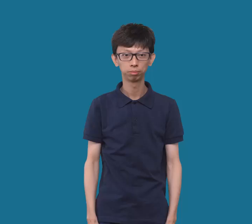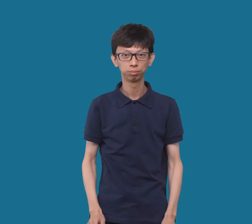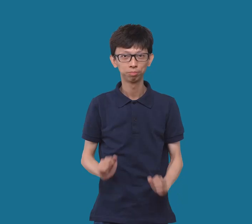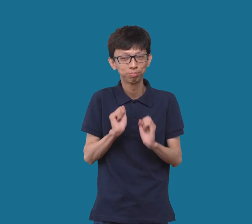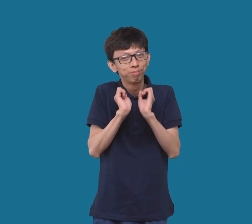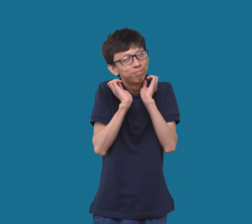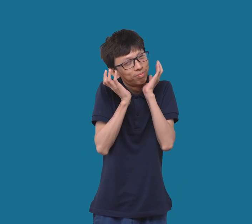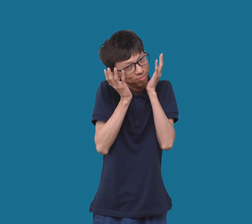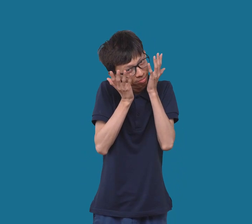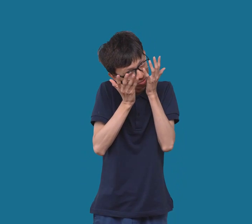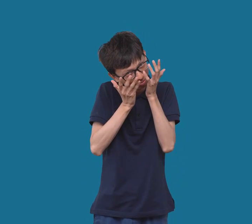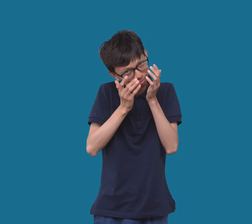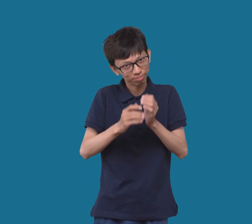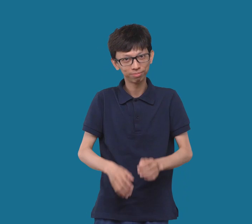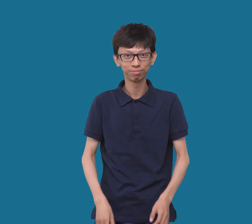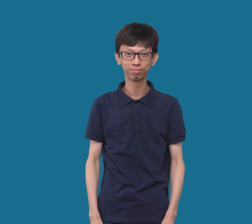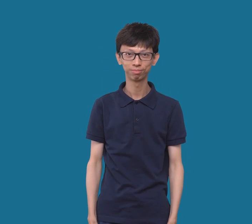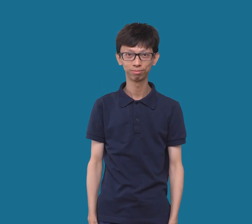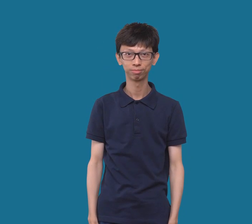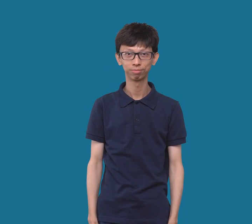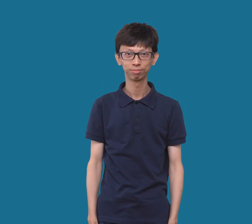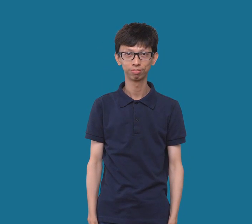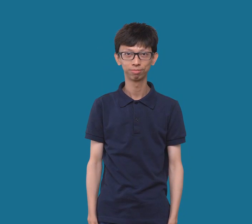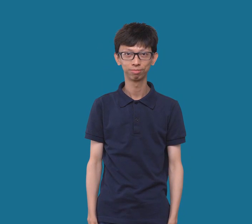e thẹn